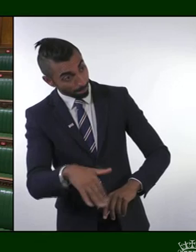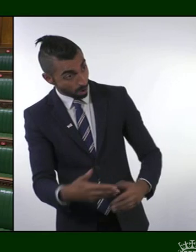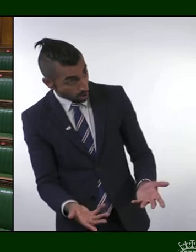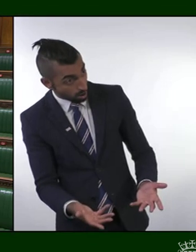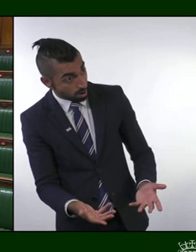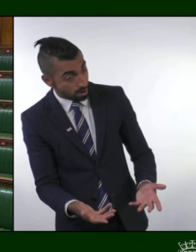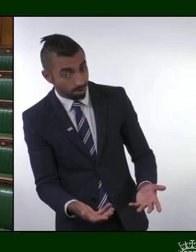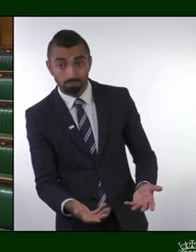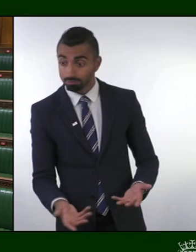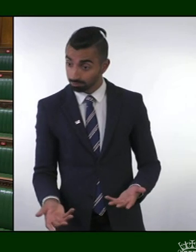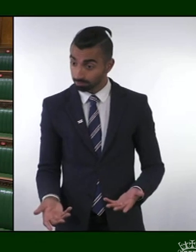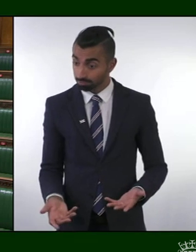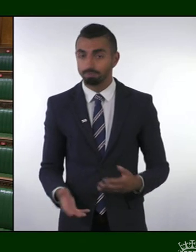Let’s hope there’s sun in August.